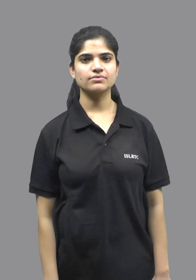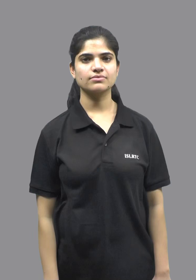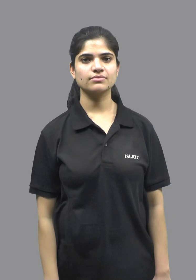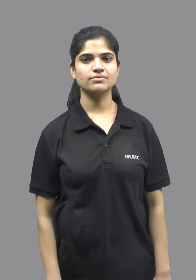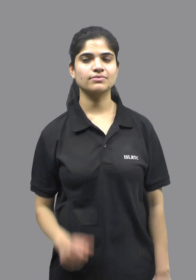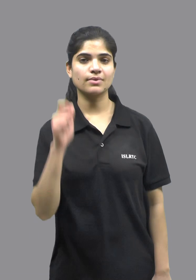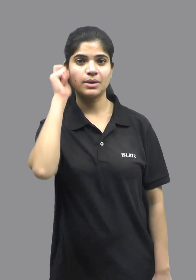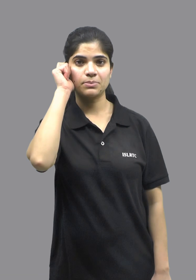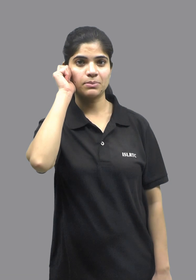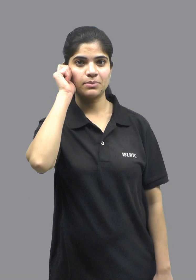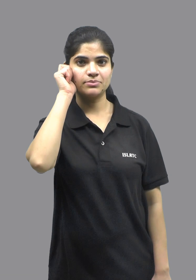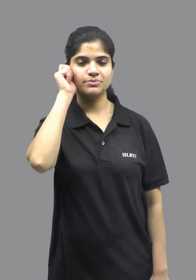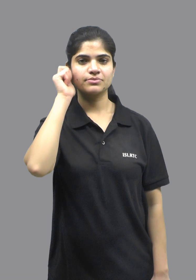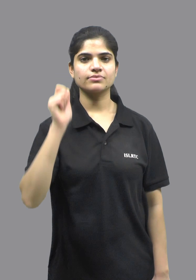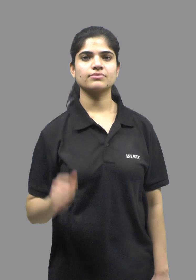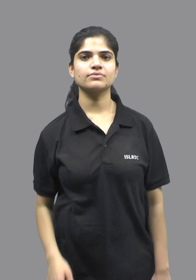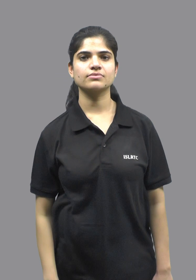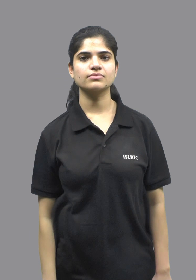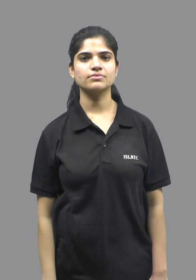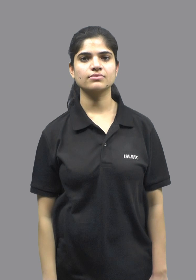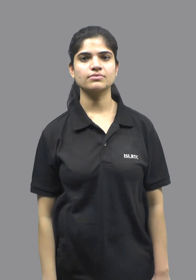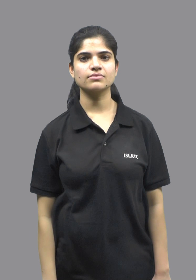Cell Mobile